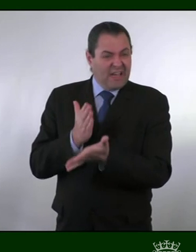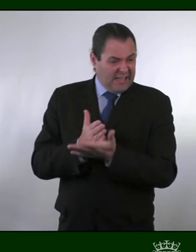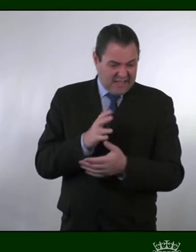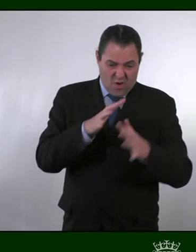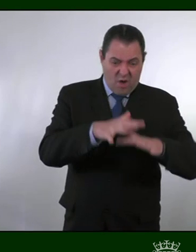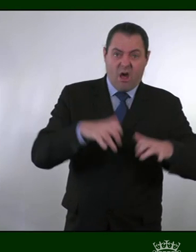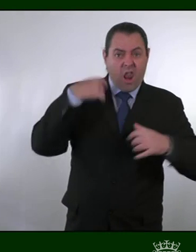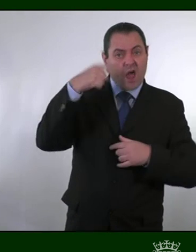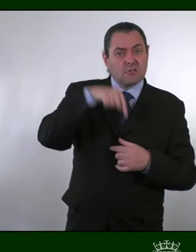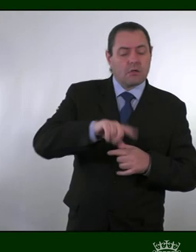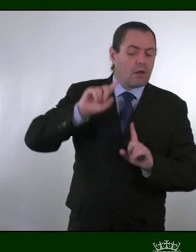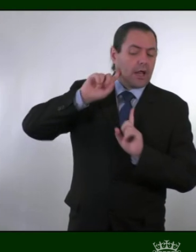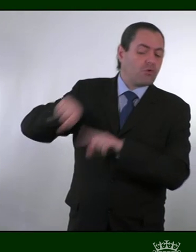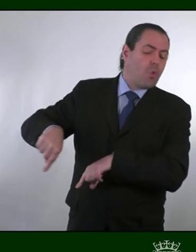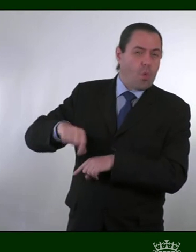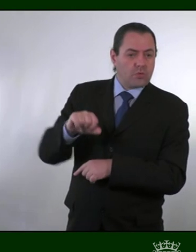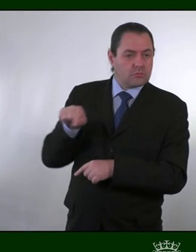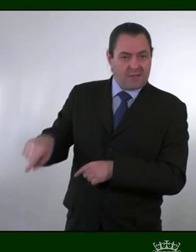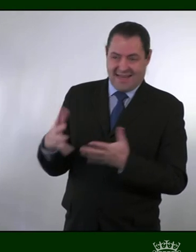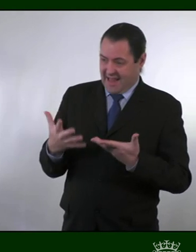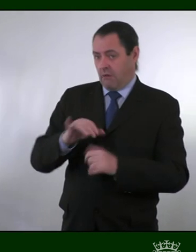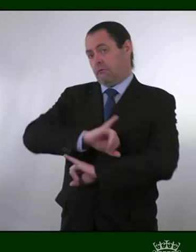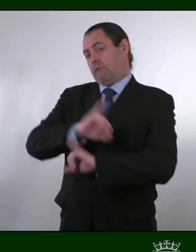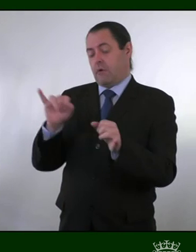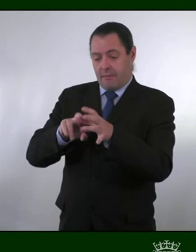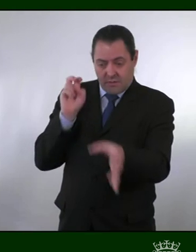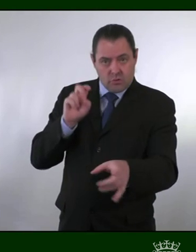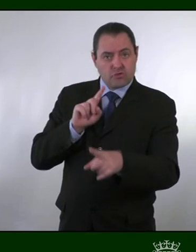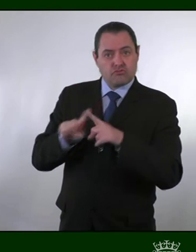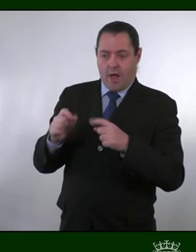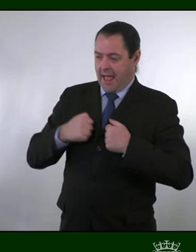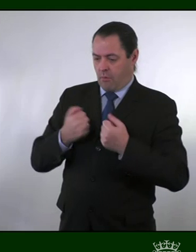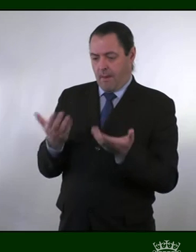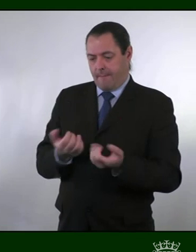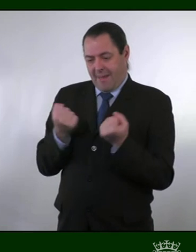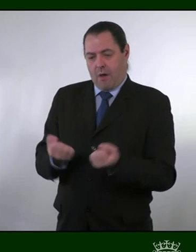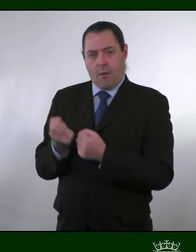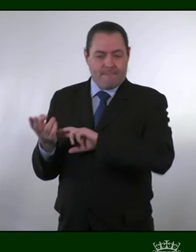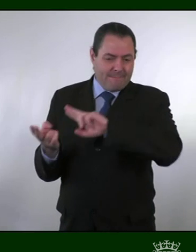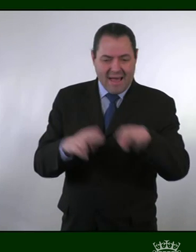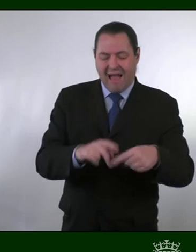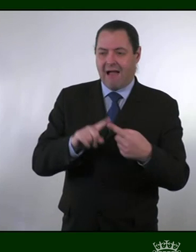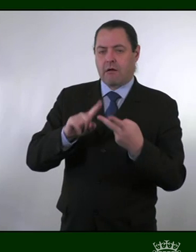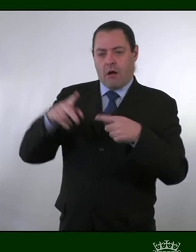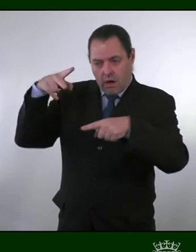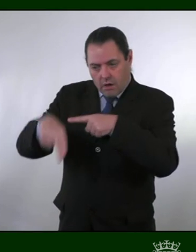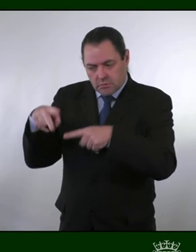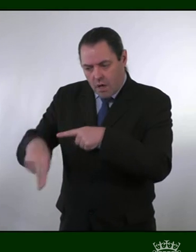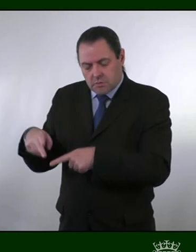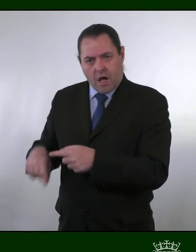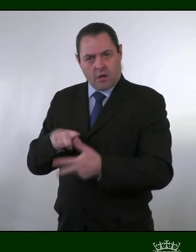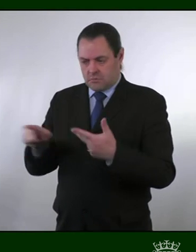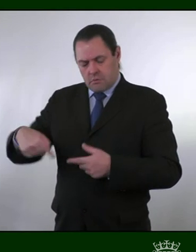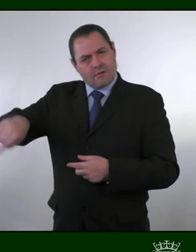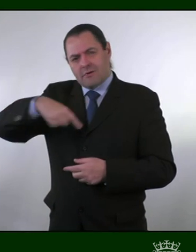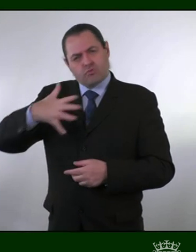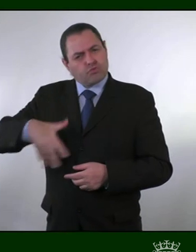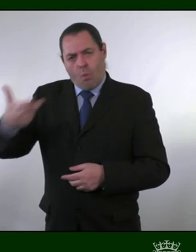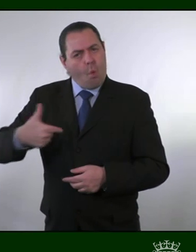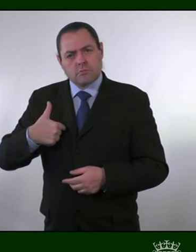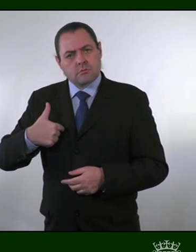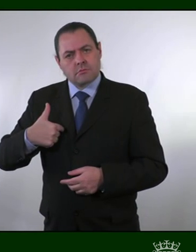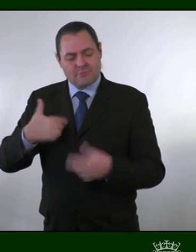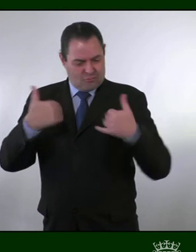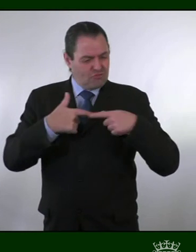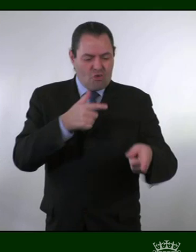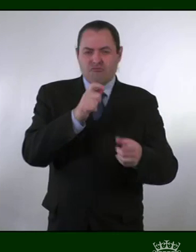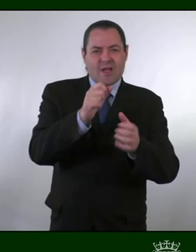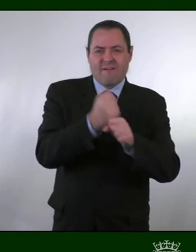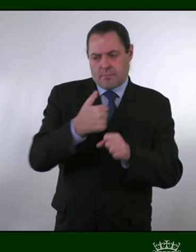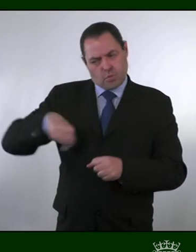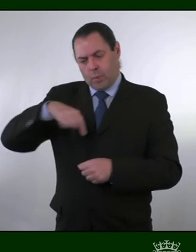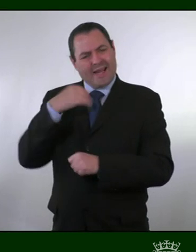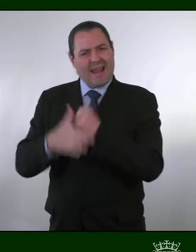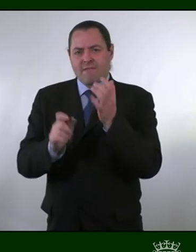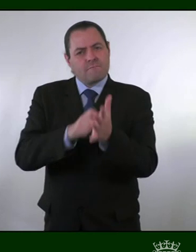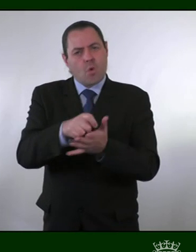We now face an extreme Brexit, a power grab and another round of Tory cuts, all being imposed against our will by a Tory Government that we did not vote for.